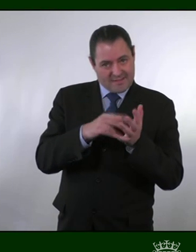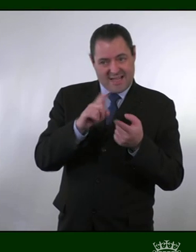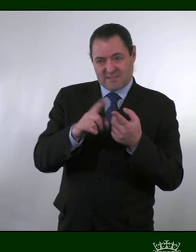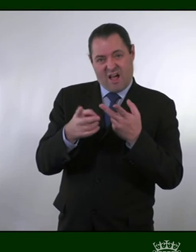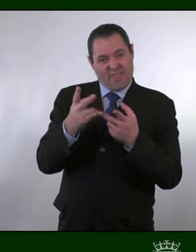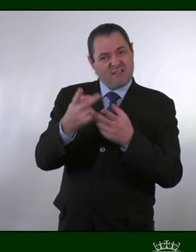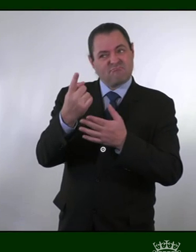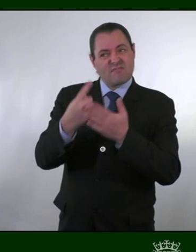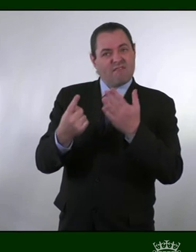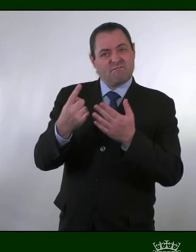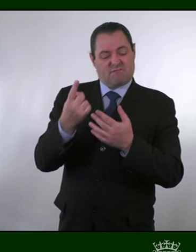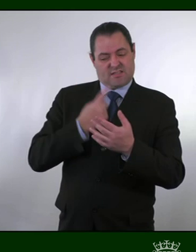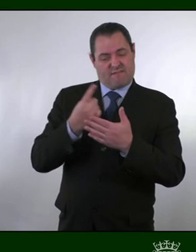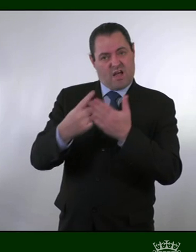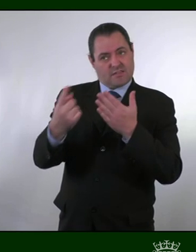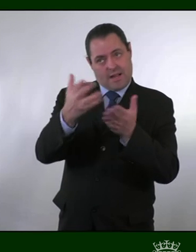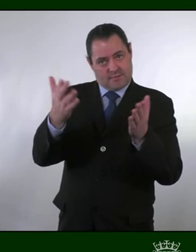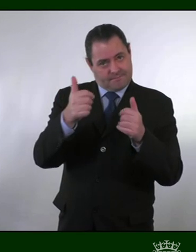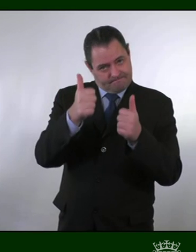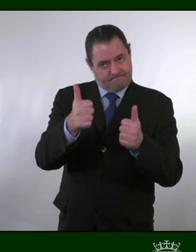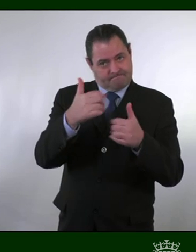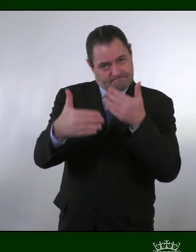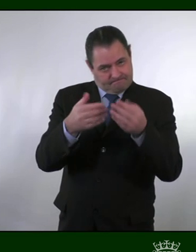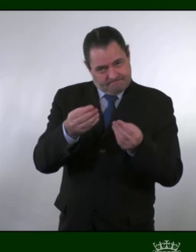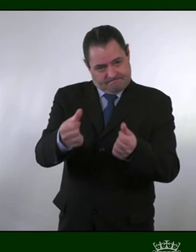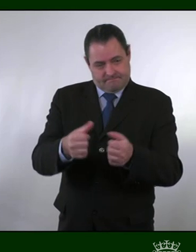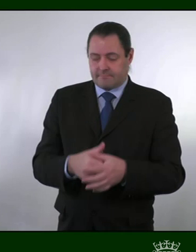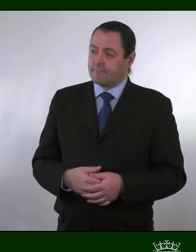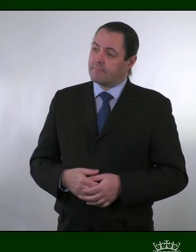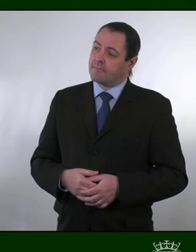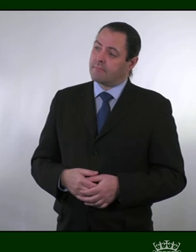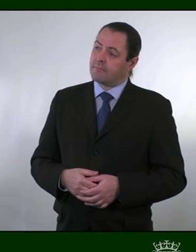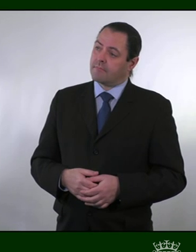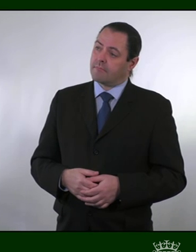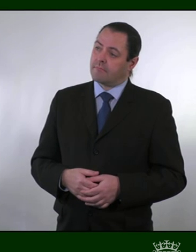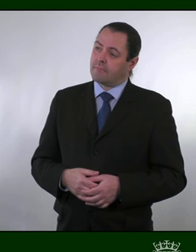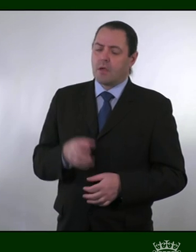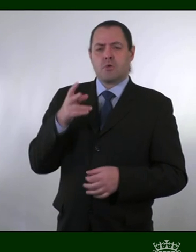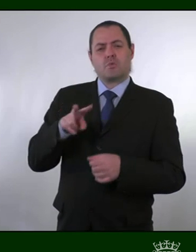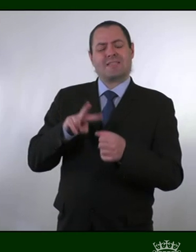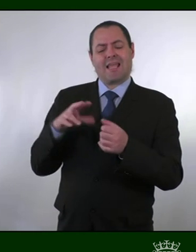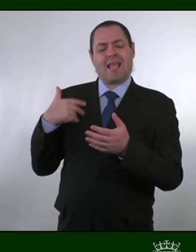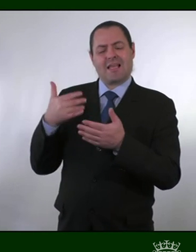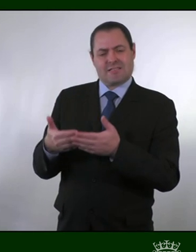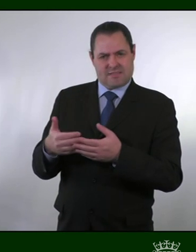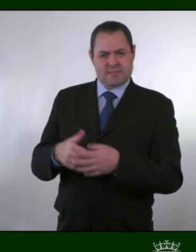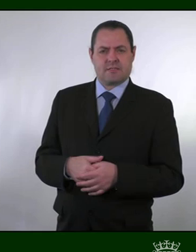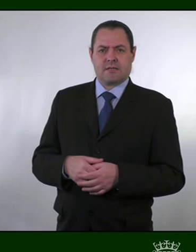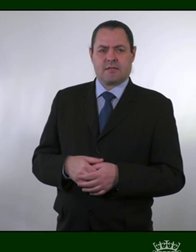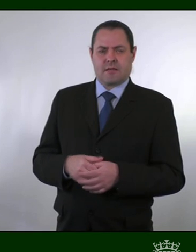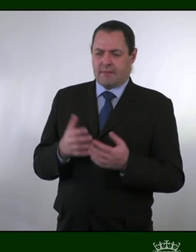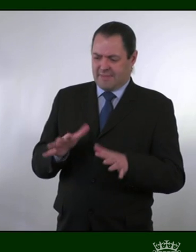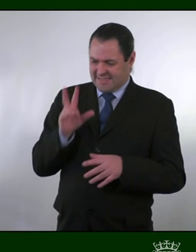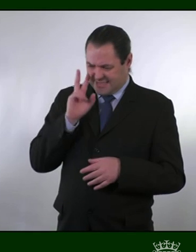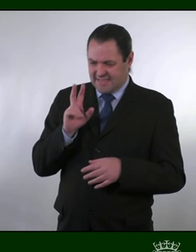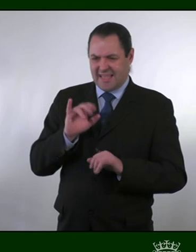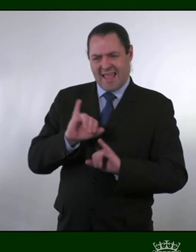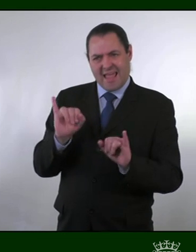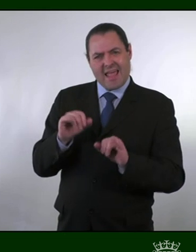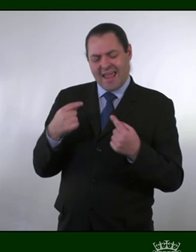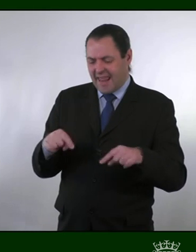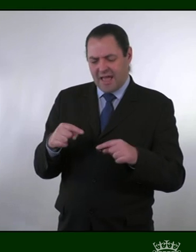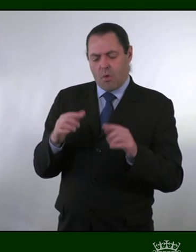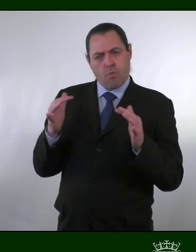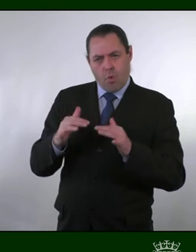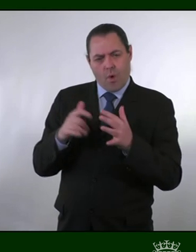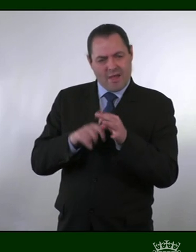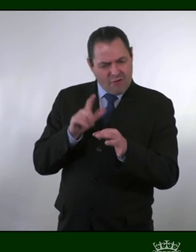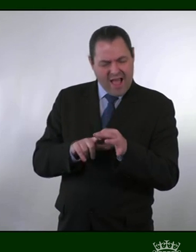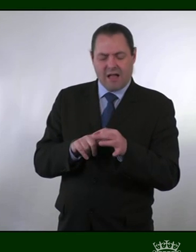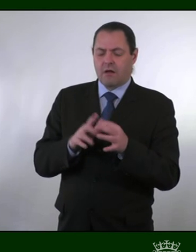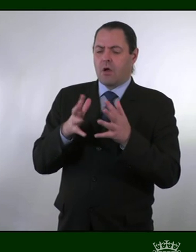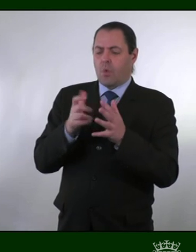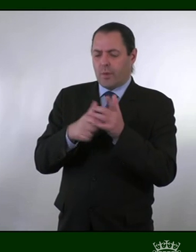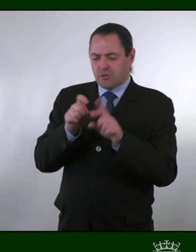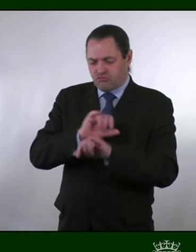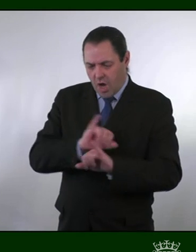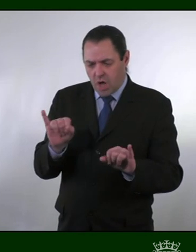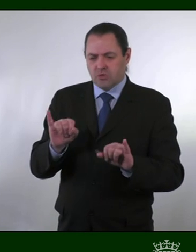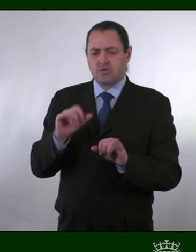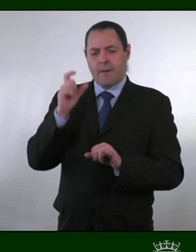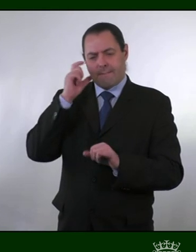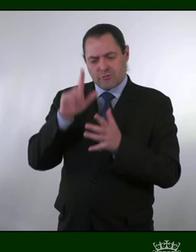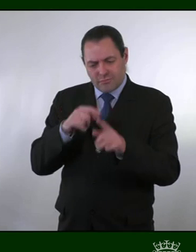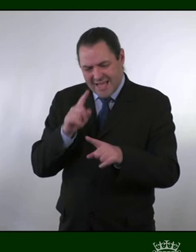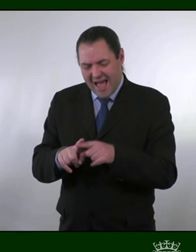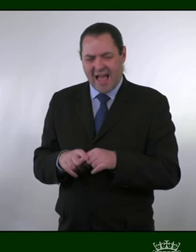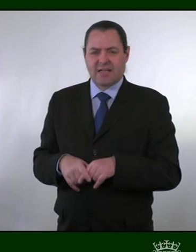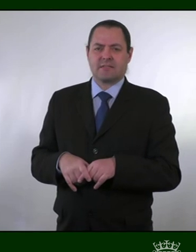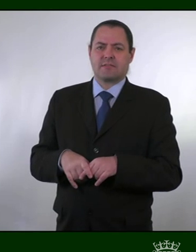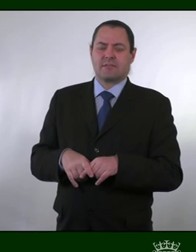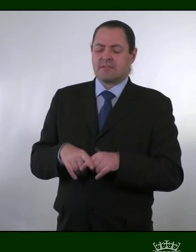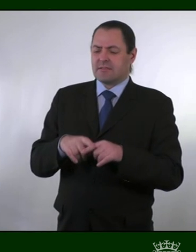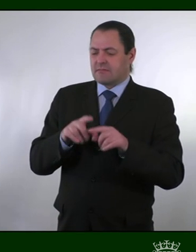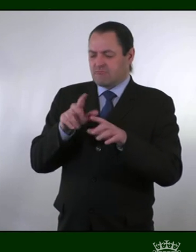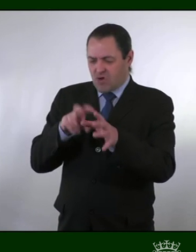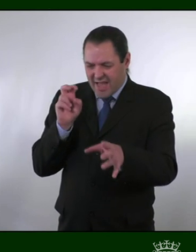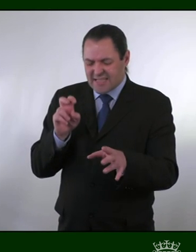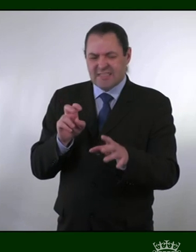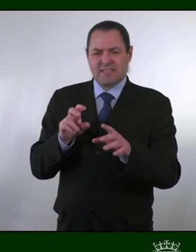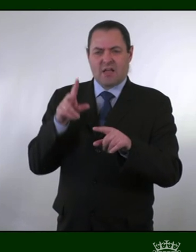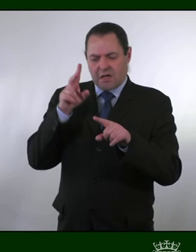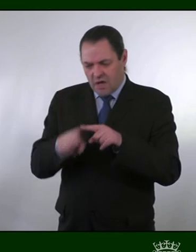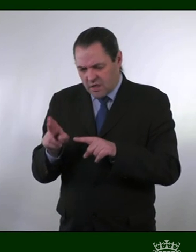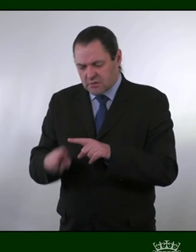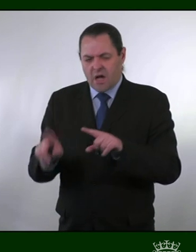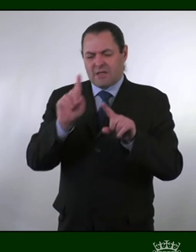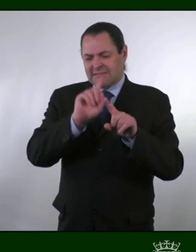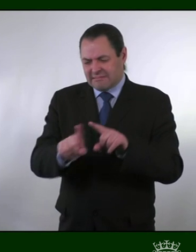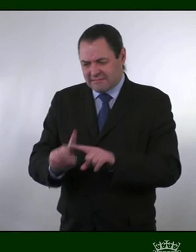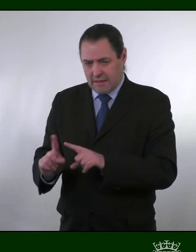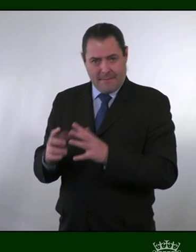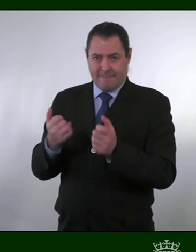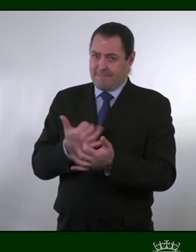Over the past 20 years, Westminster has imposed an extreme Brexit, an illegal war in Iraq, £9,000 tuition fees, the Windrush scandal, the rape clause and the bedroom tax, and a decade of Tory austerity cuts which have pushed millions into poverty.